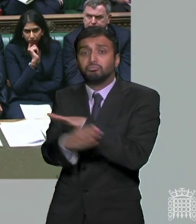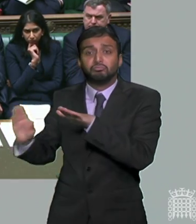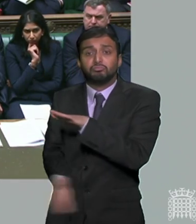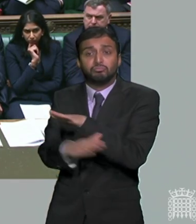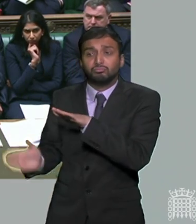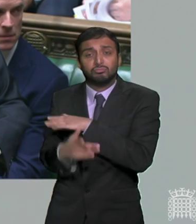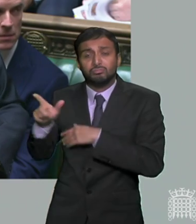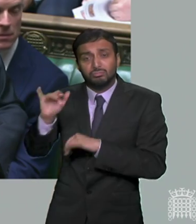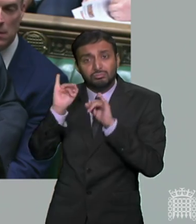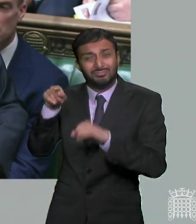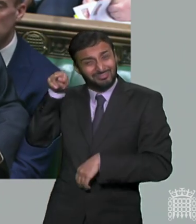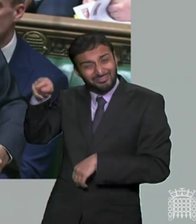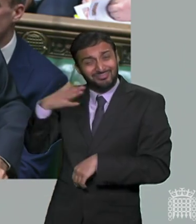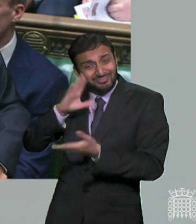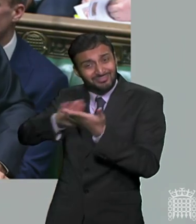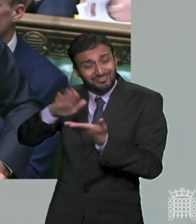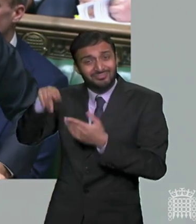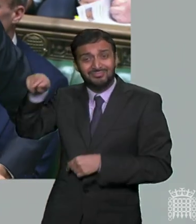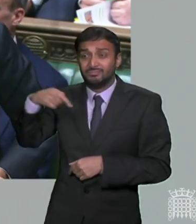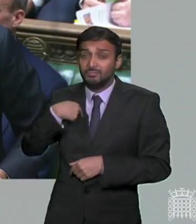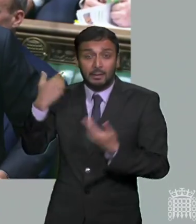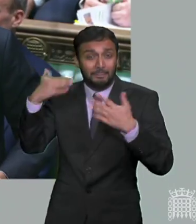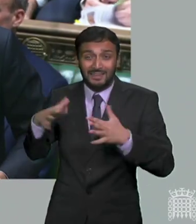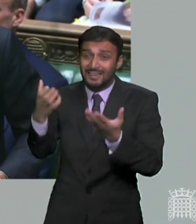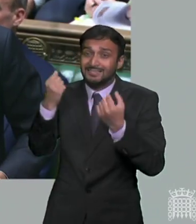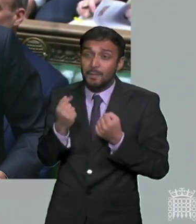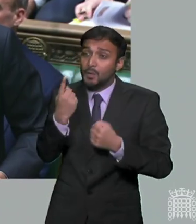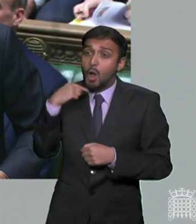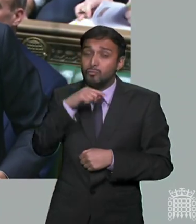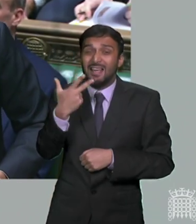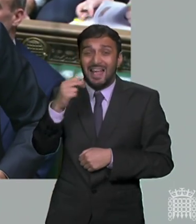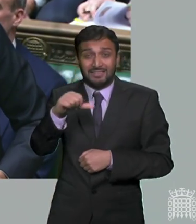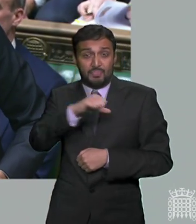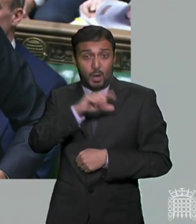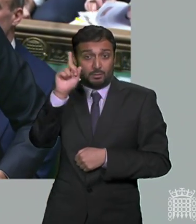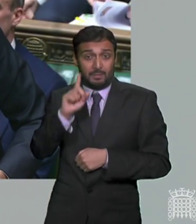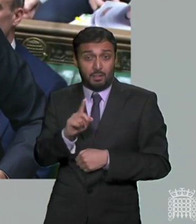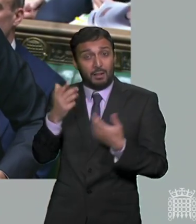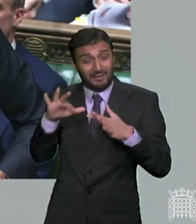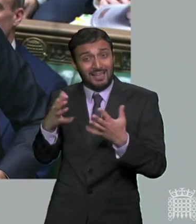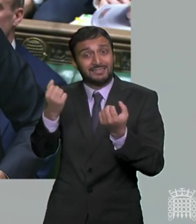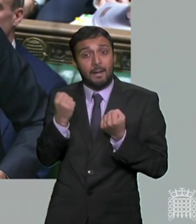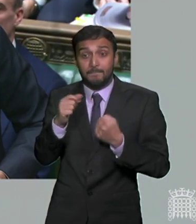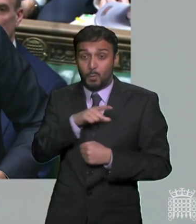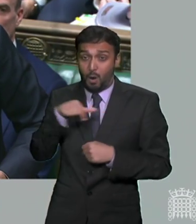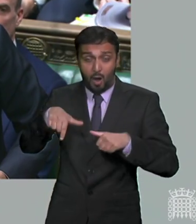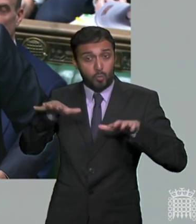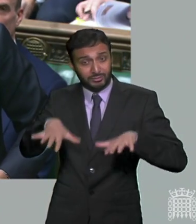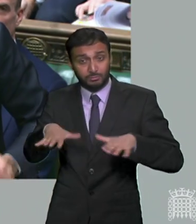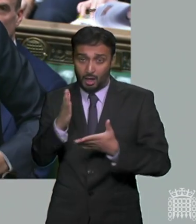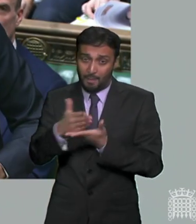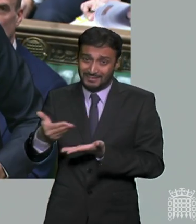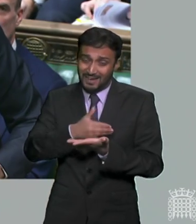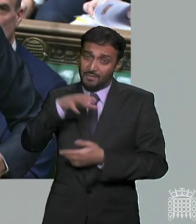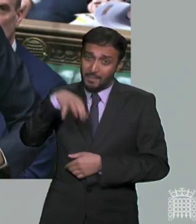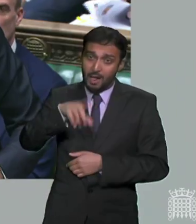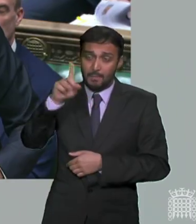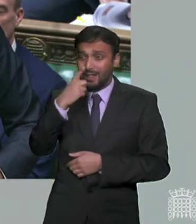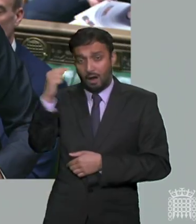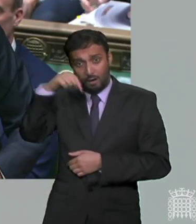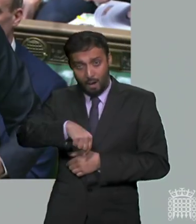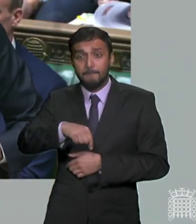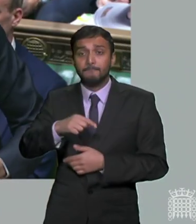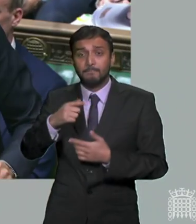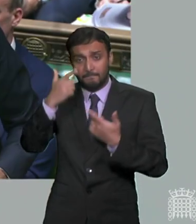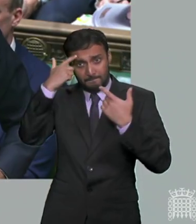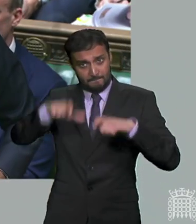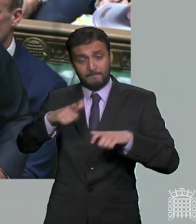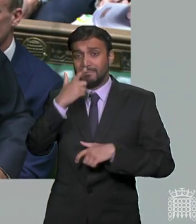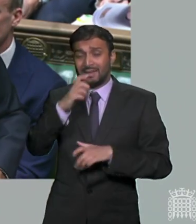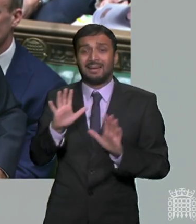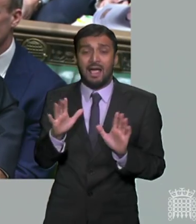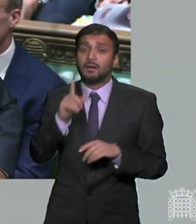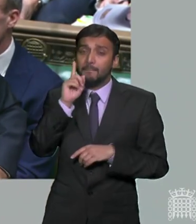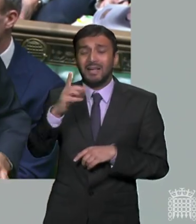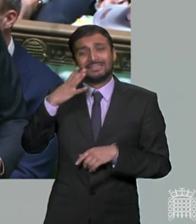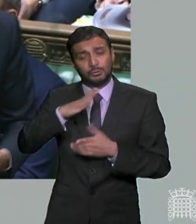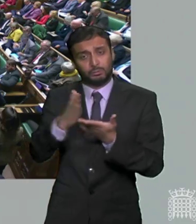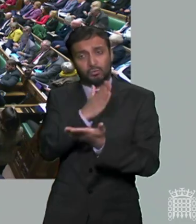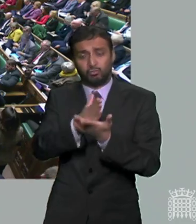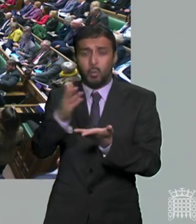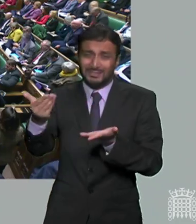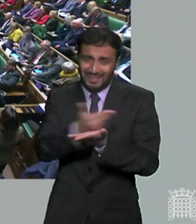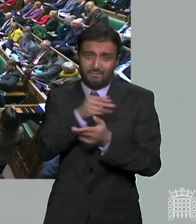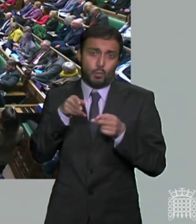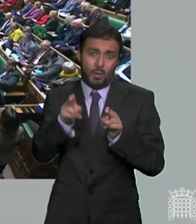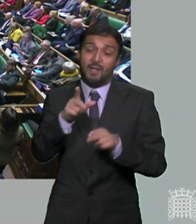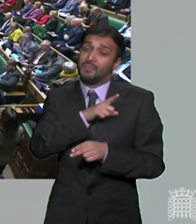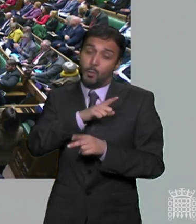We have accepted more than 380,000 people over the past few years, because this is a place where people can seek refuge and sanctuary, but we must be able to do that in a sustainable way, and that is why it is right that we tackle illegal migration.